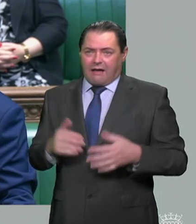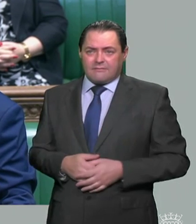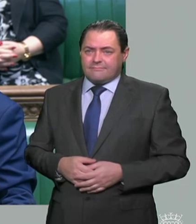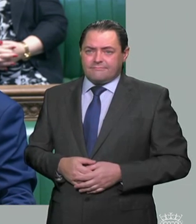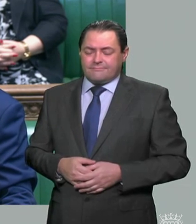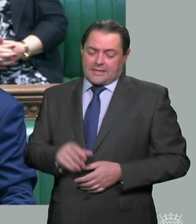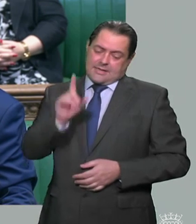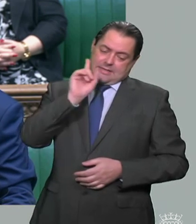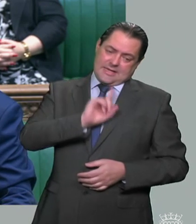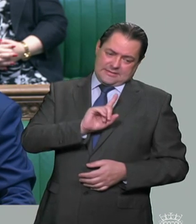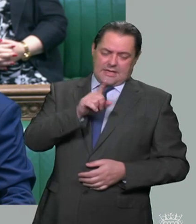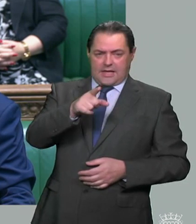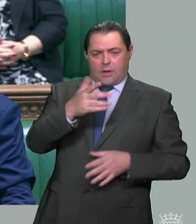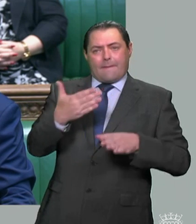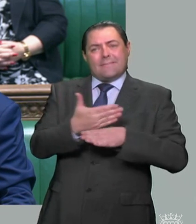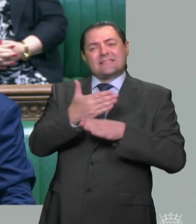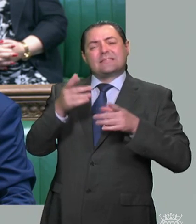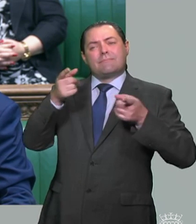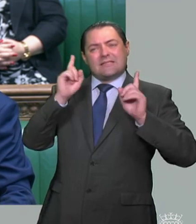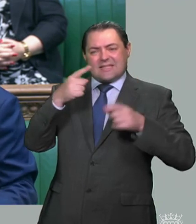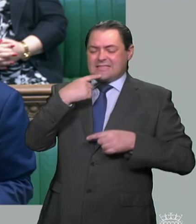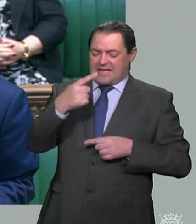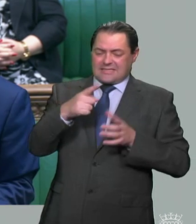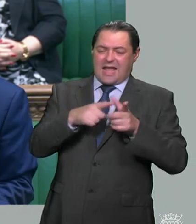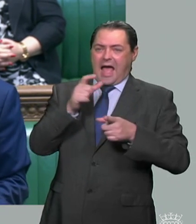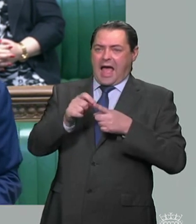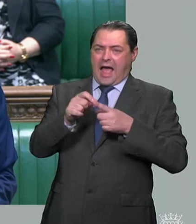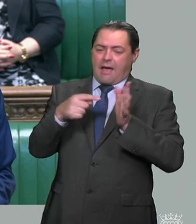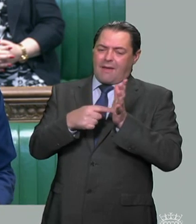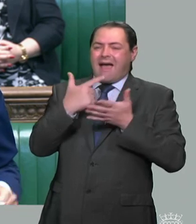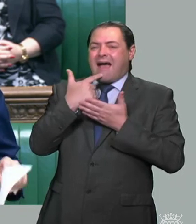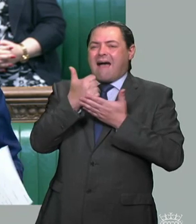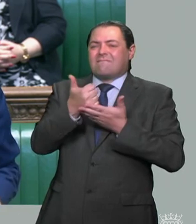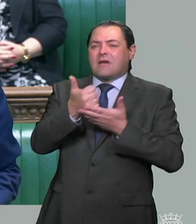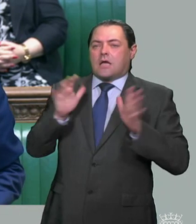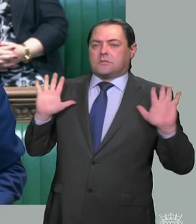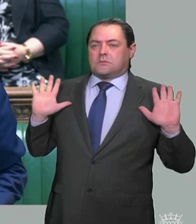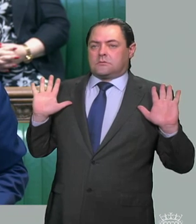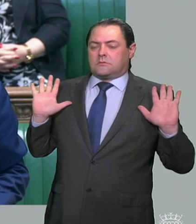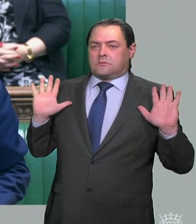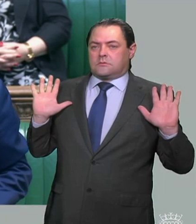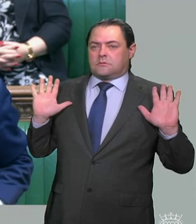Yesterday, his Business Minister, Lord Grimstone, said that the app was an “advisory tool” only.